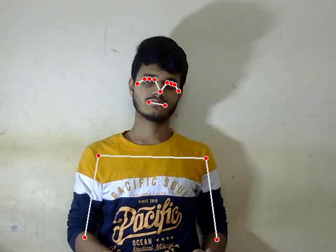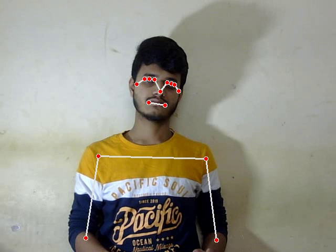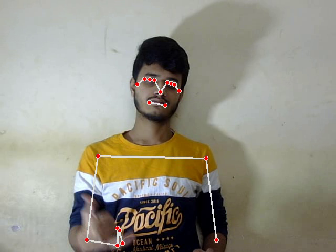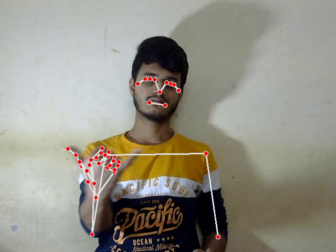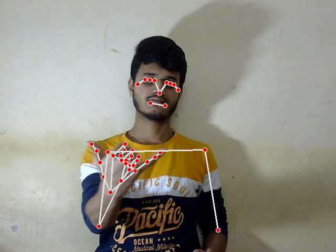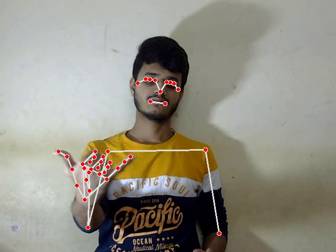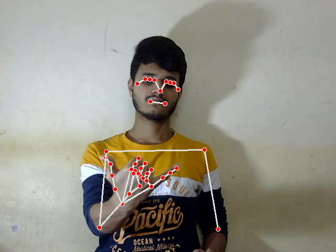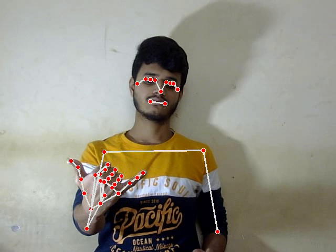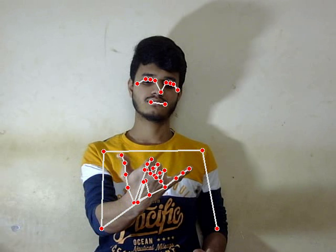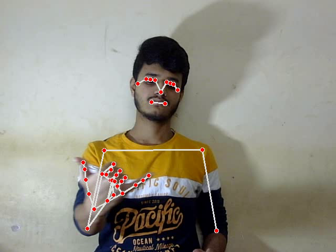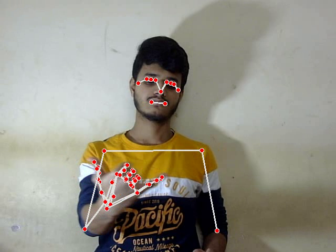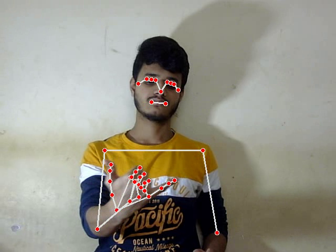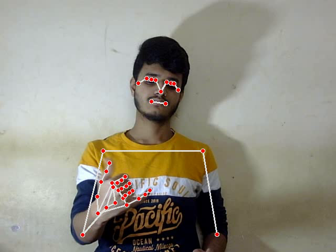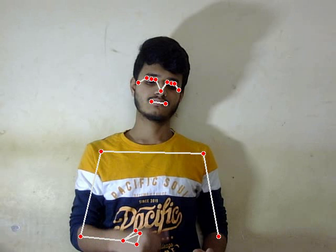same